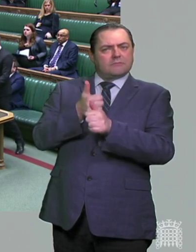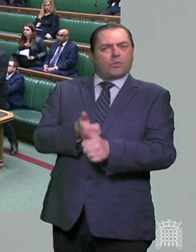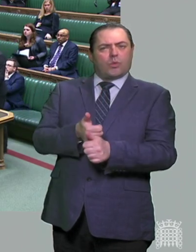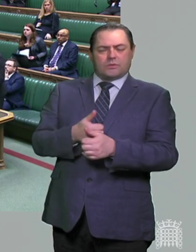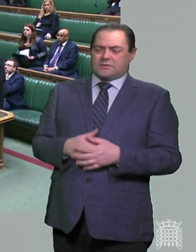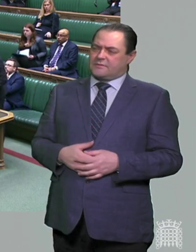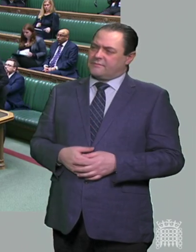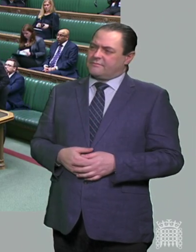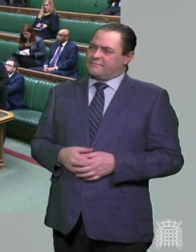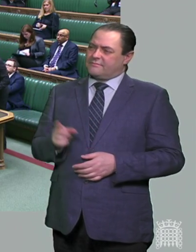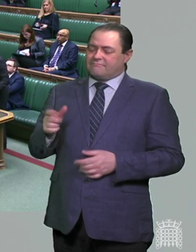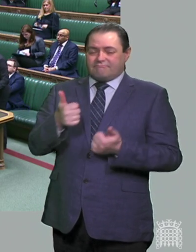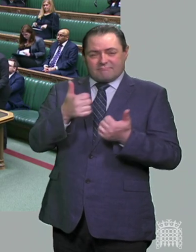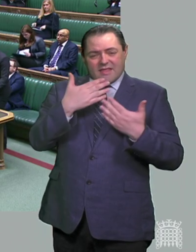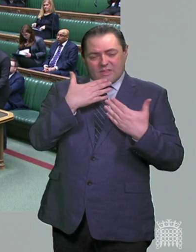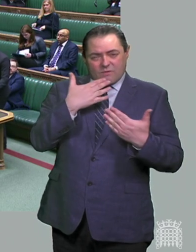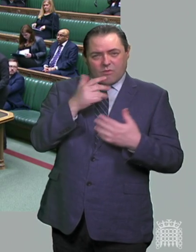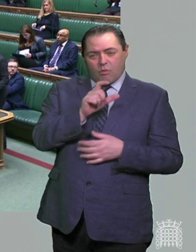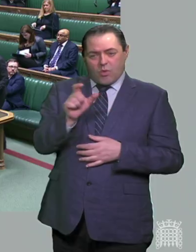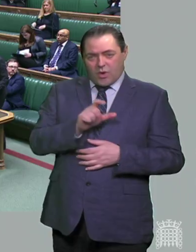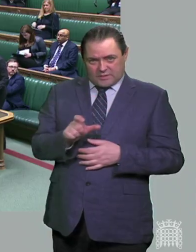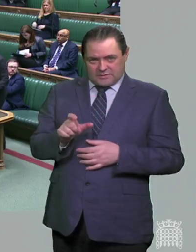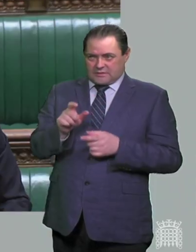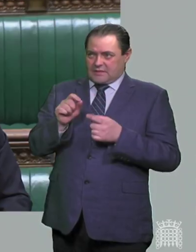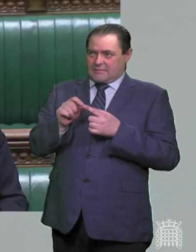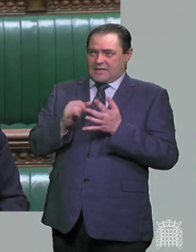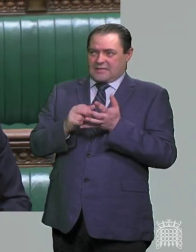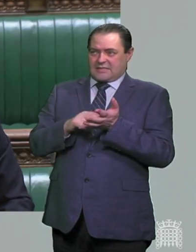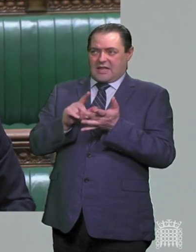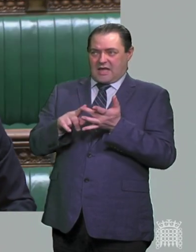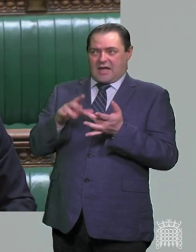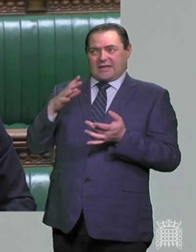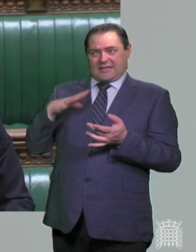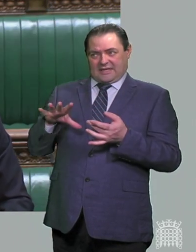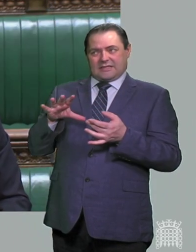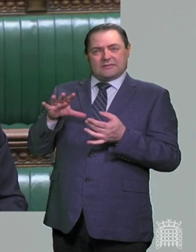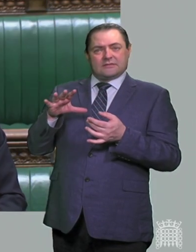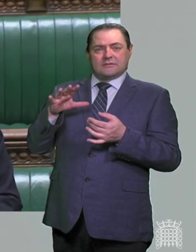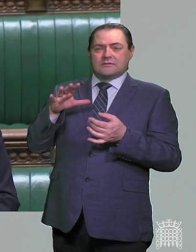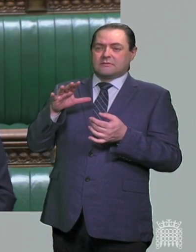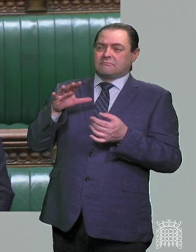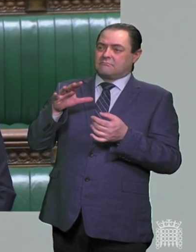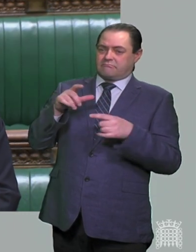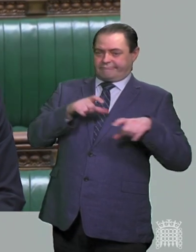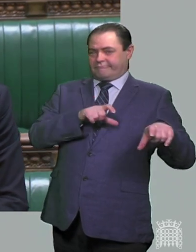I am grateful for the Secretary of State’s words. The PSNI will also need support after Air Force One departs.